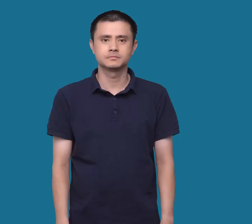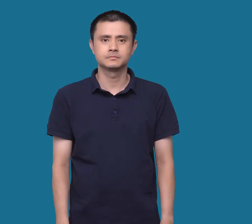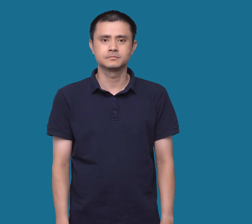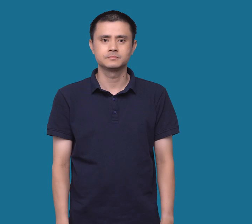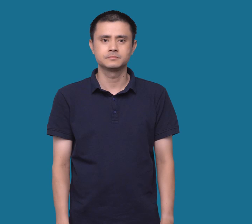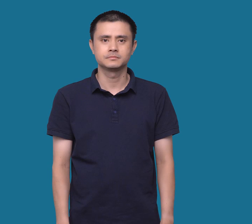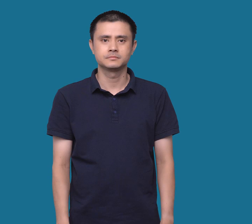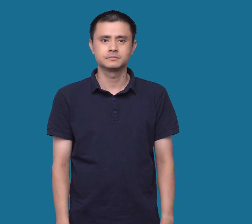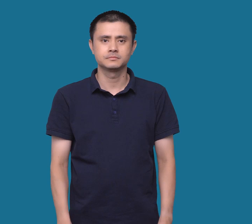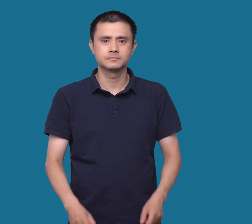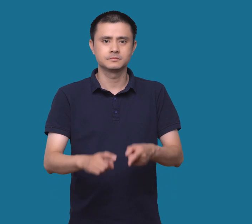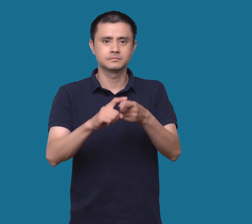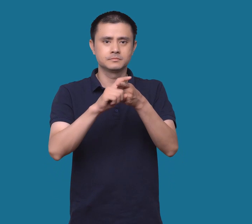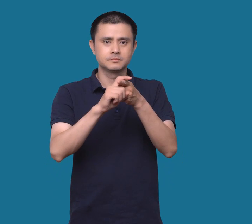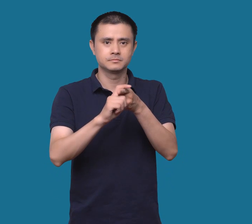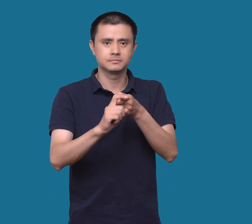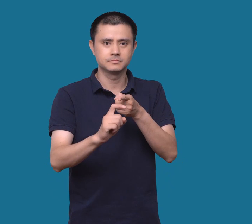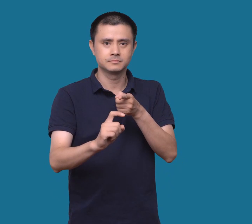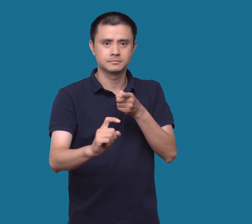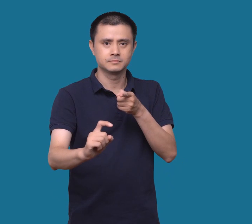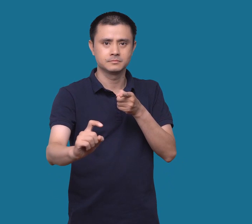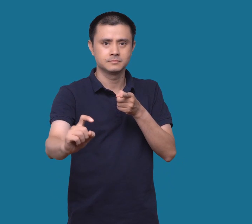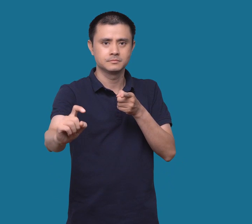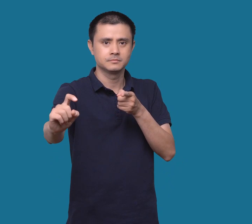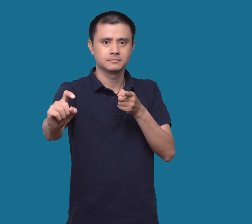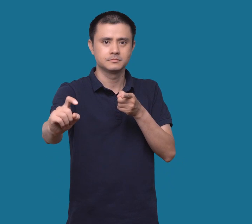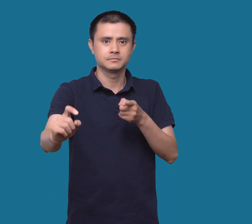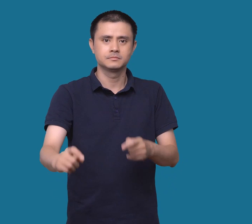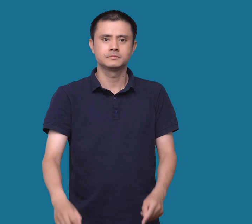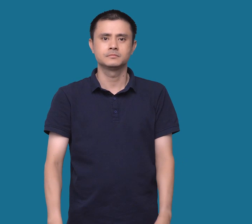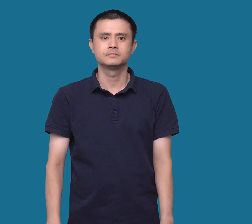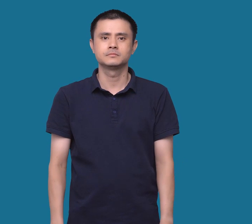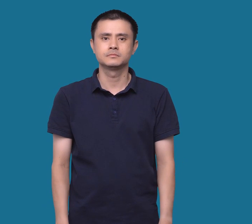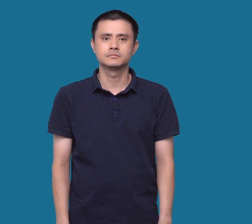cáp treo